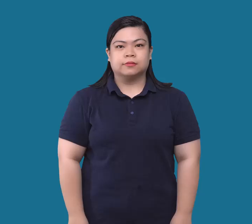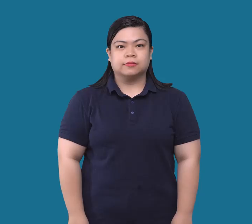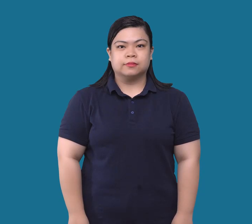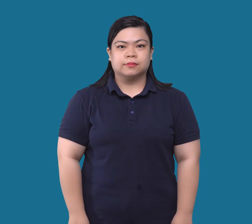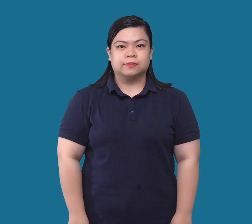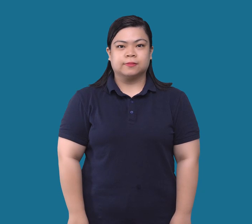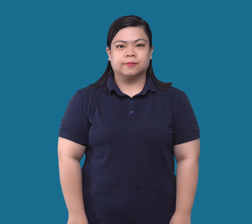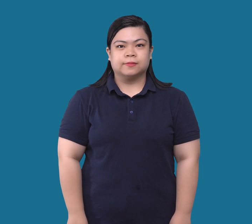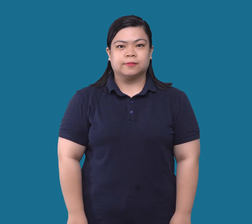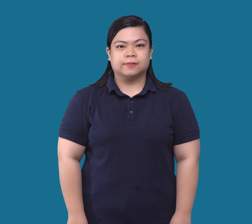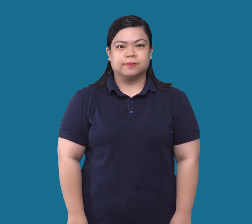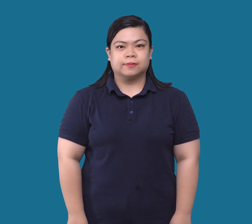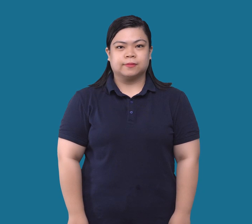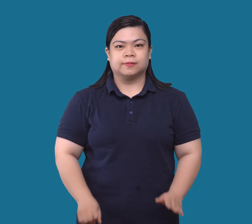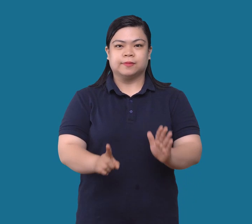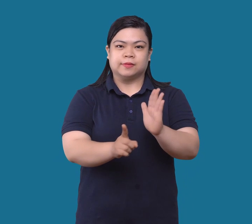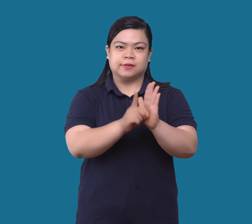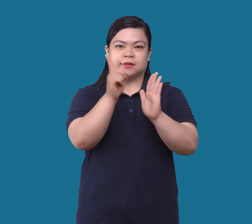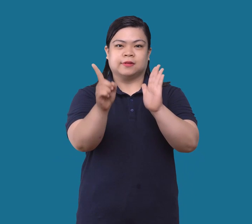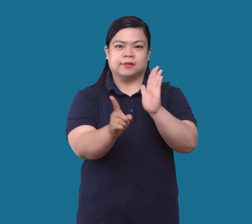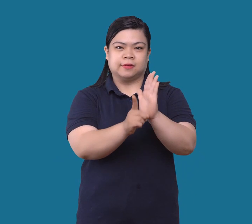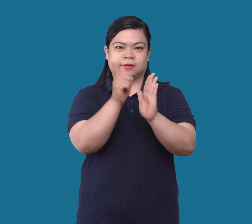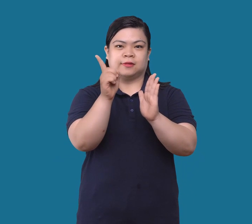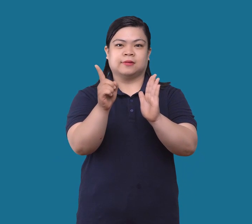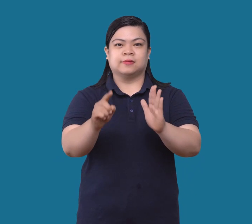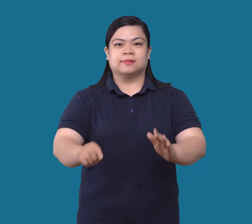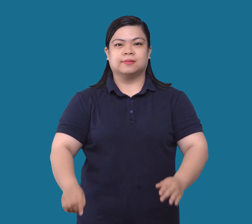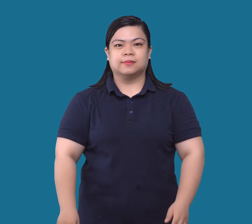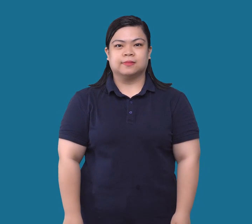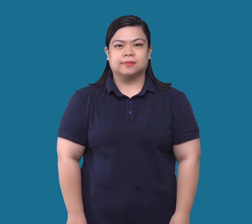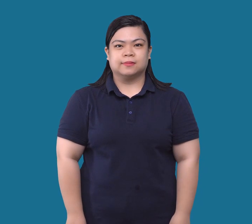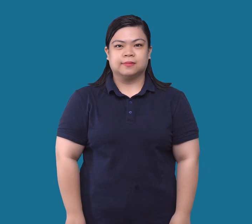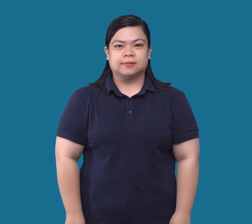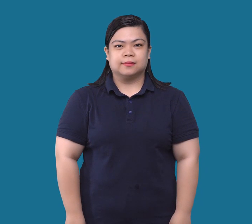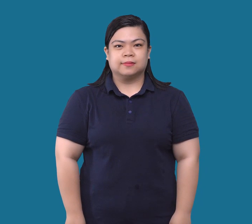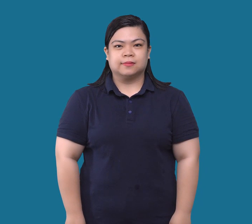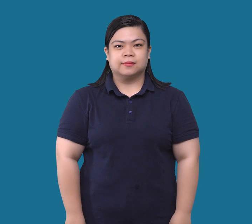thiên nhiên